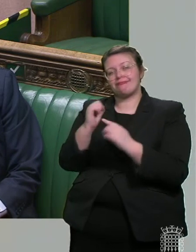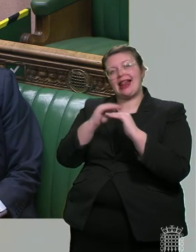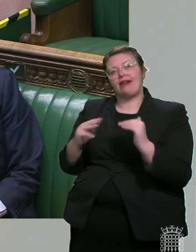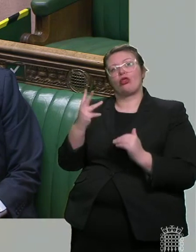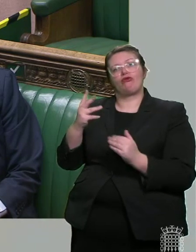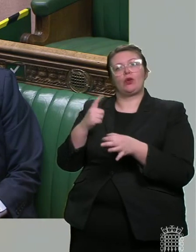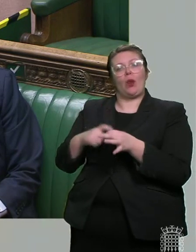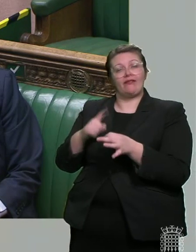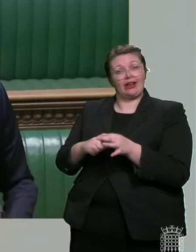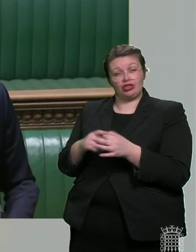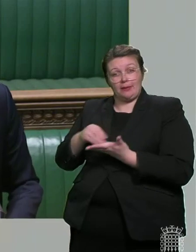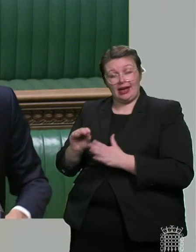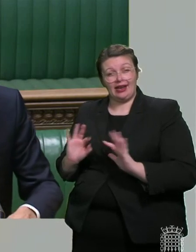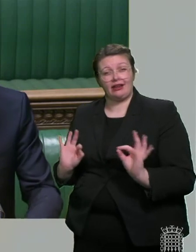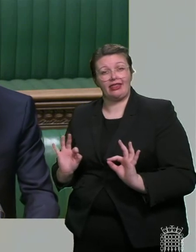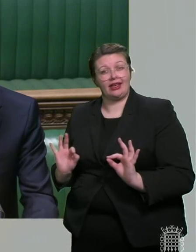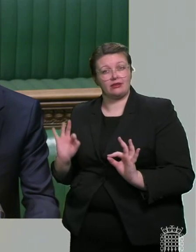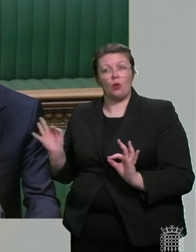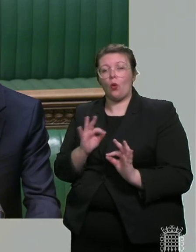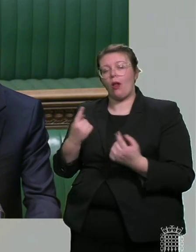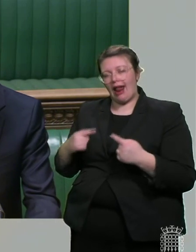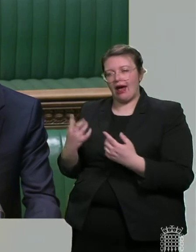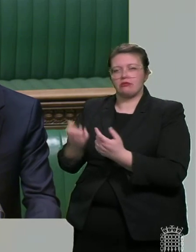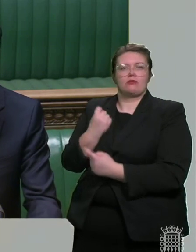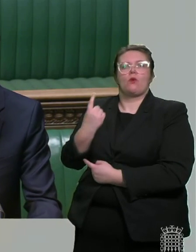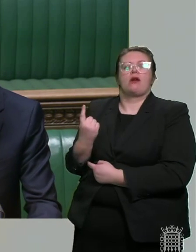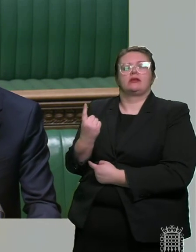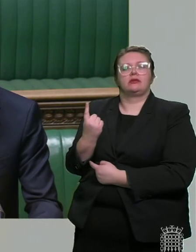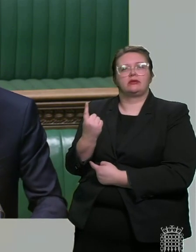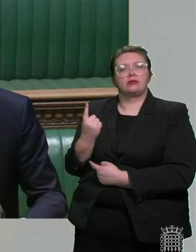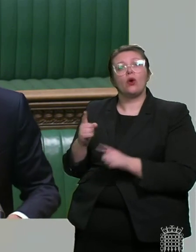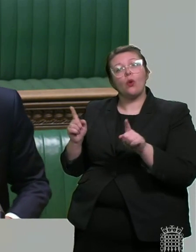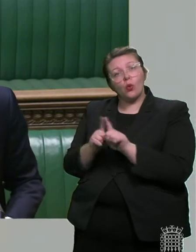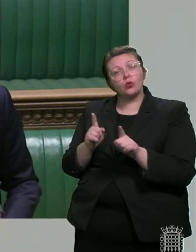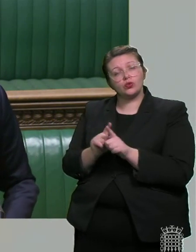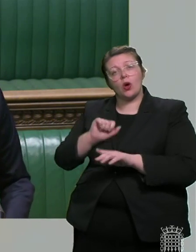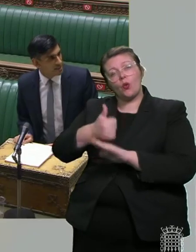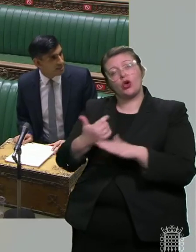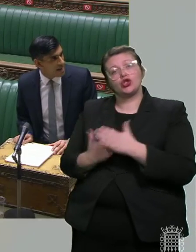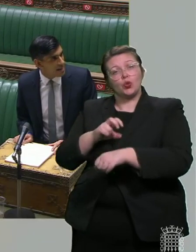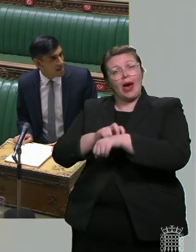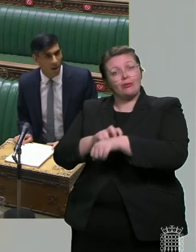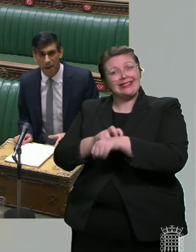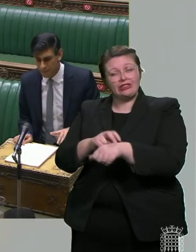And we want businesses to hire new apprentices, so we are paying them more to do it.